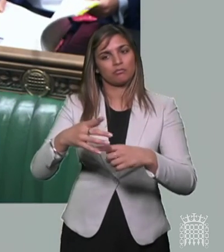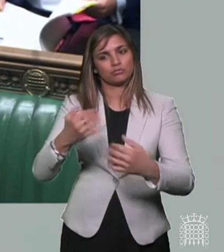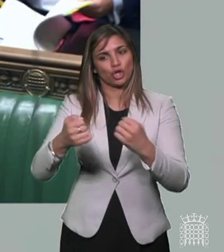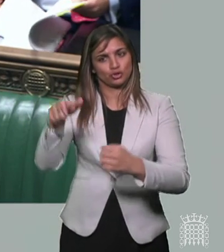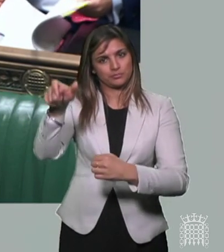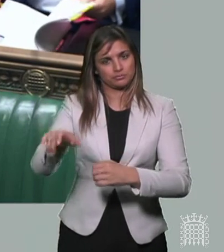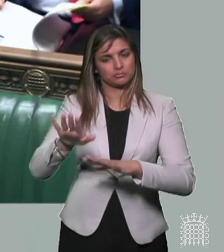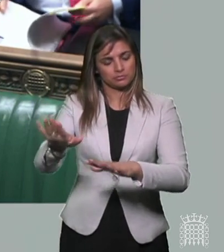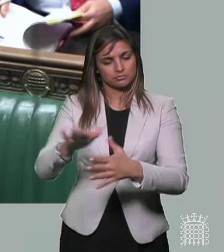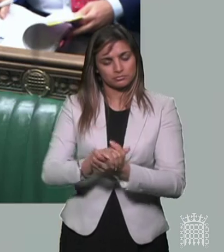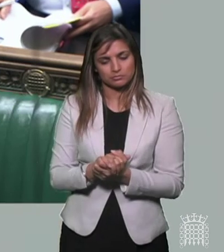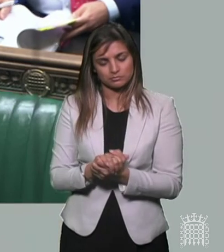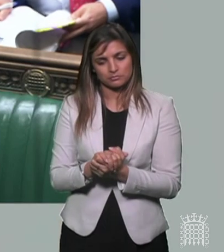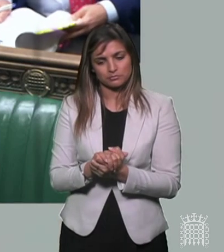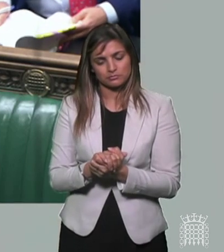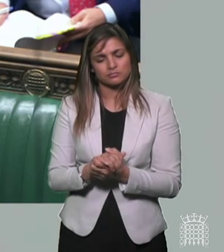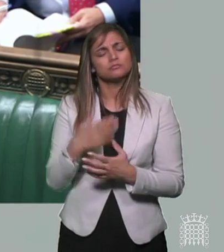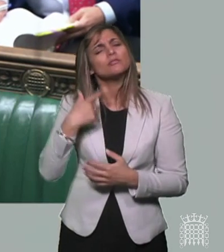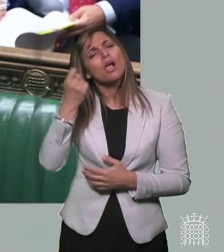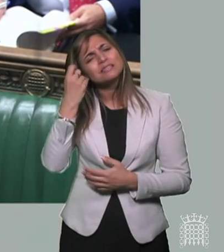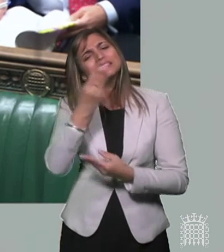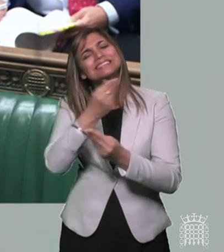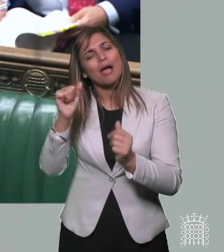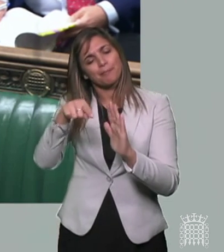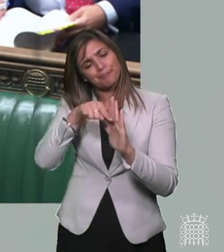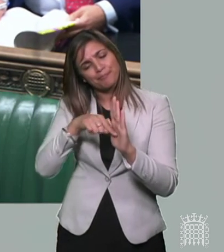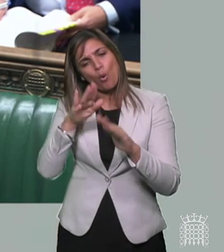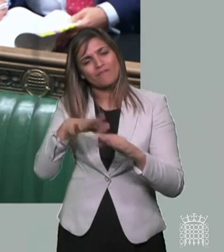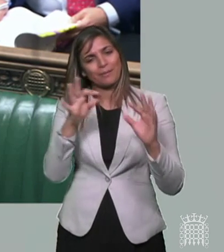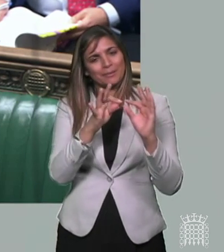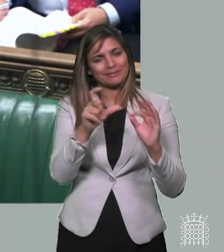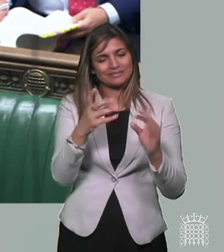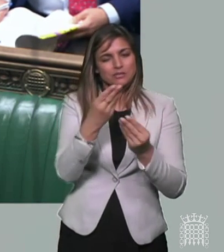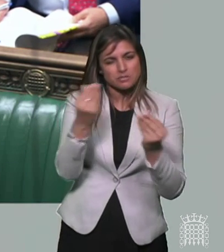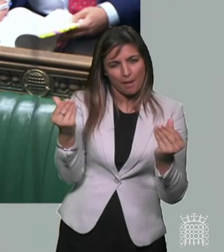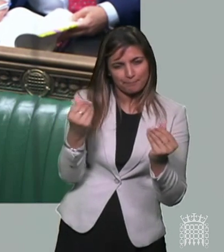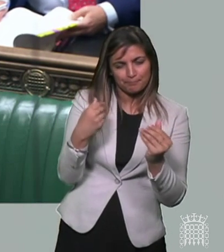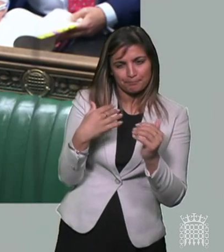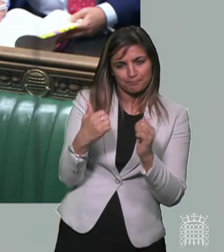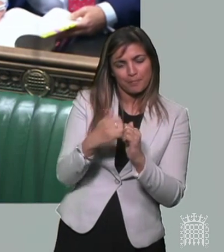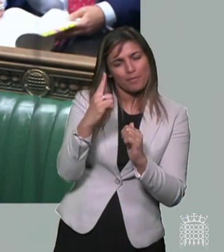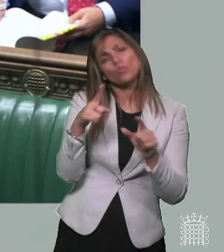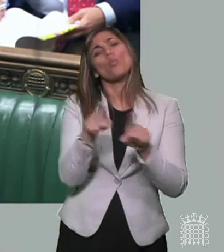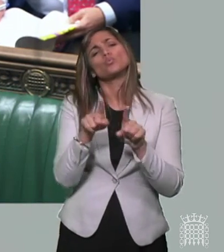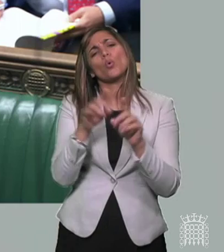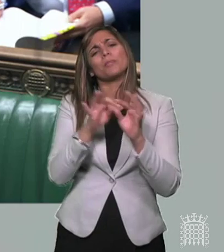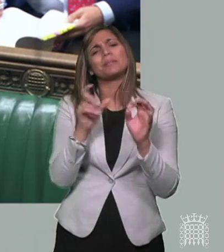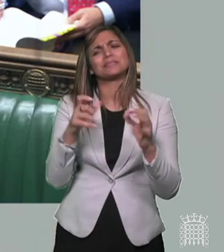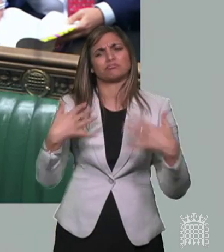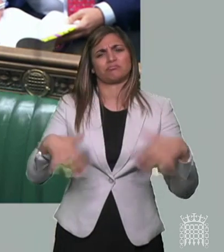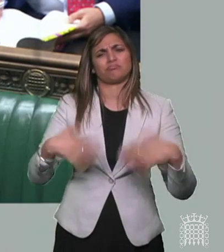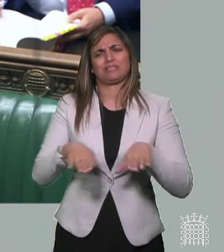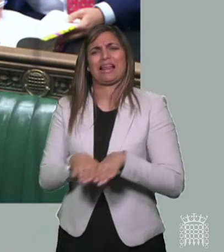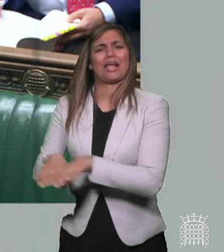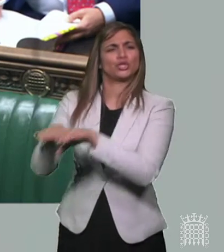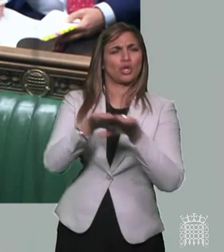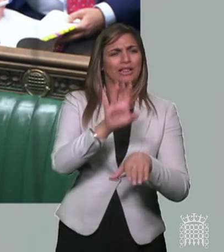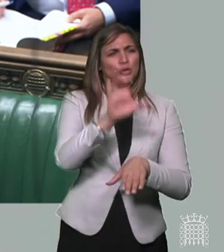Though I understand some of his strictures about the BBC, I would also say that it is a great national institution.